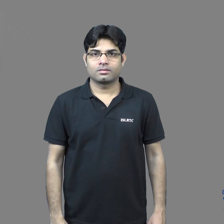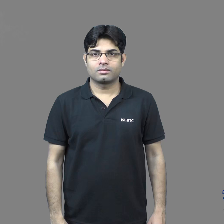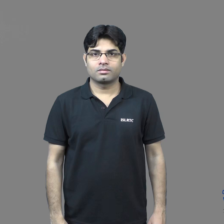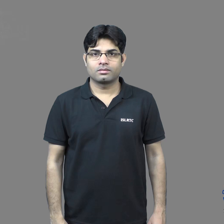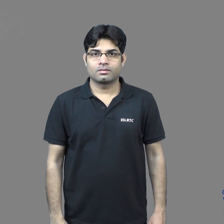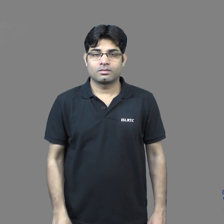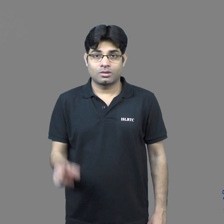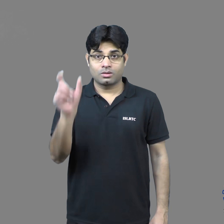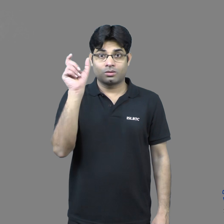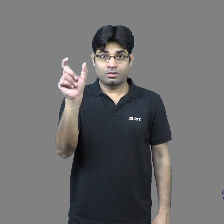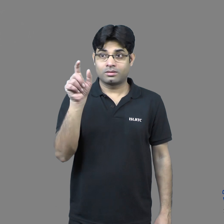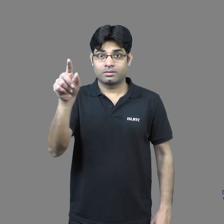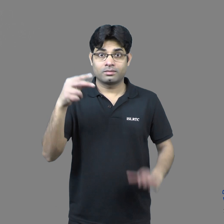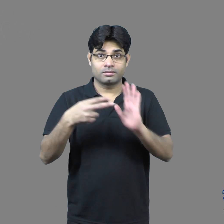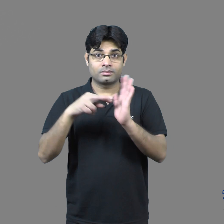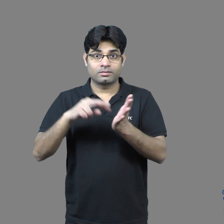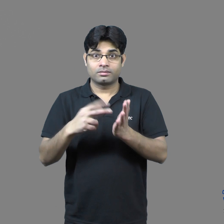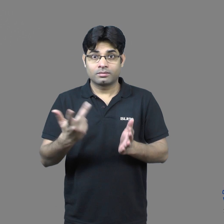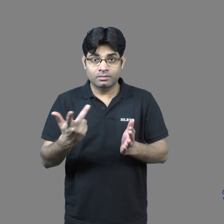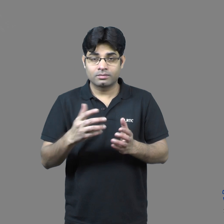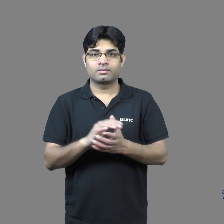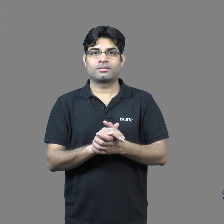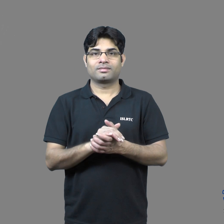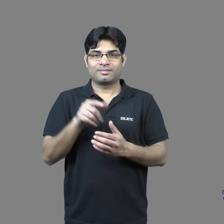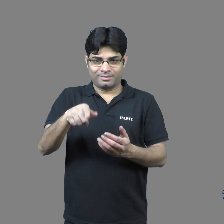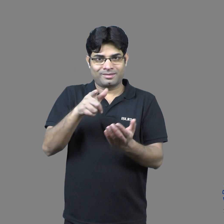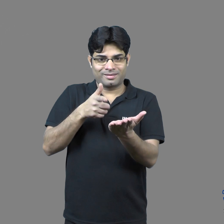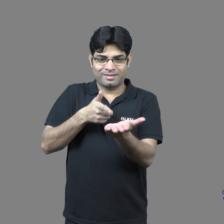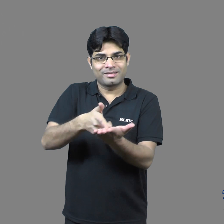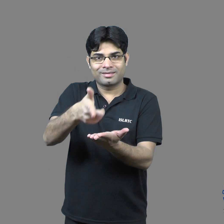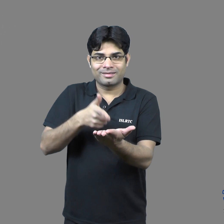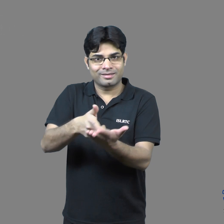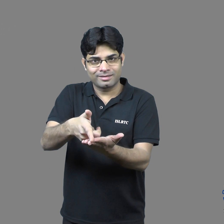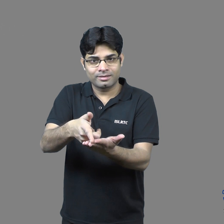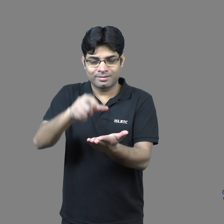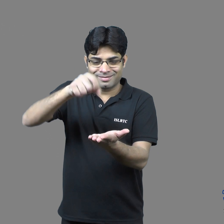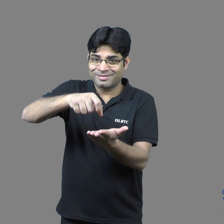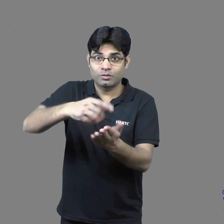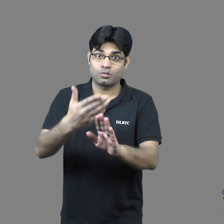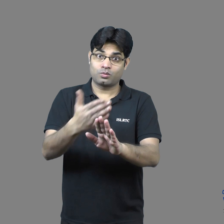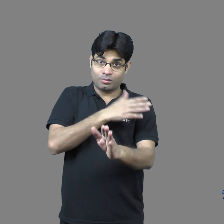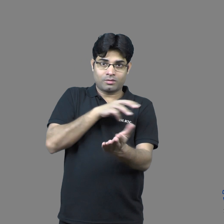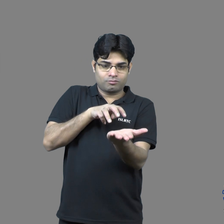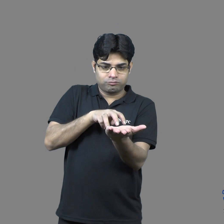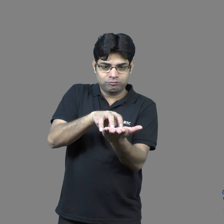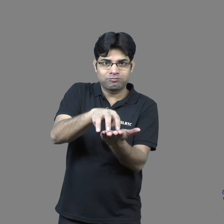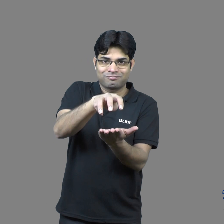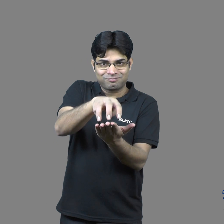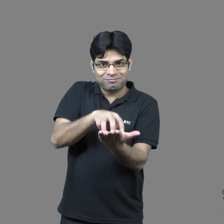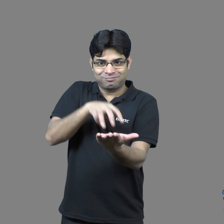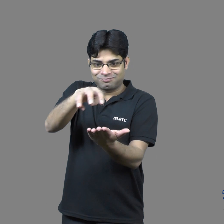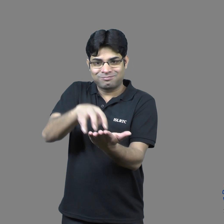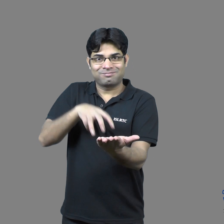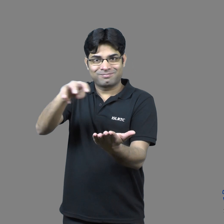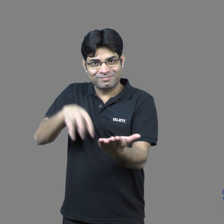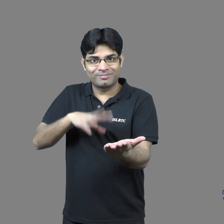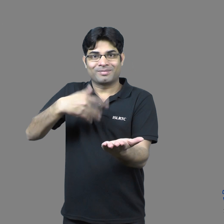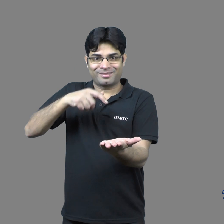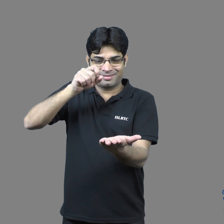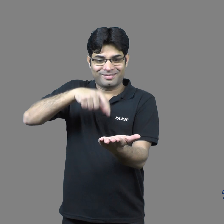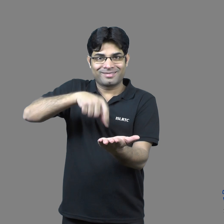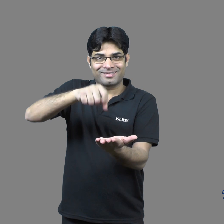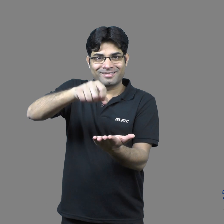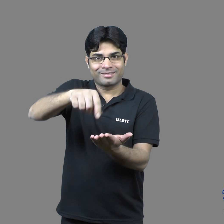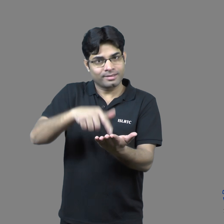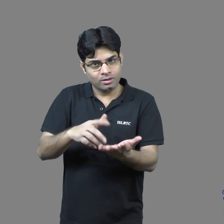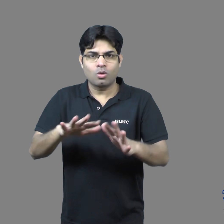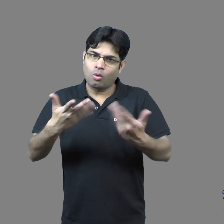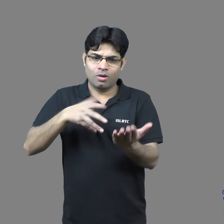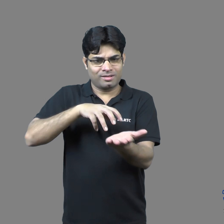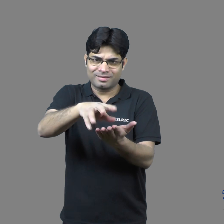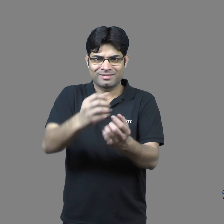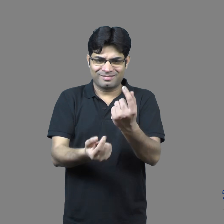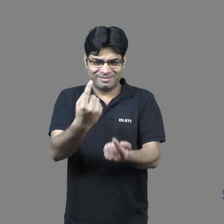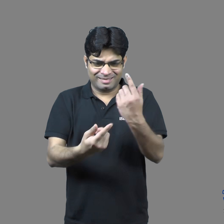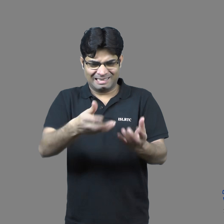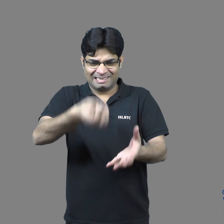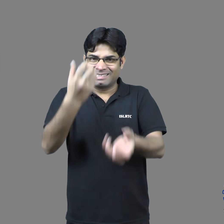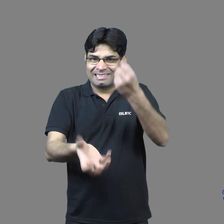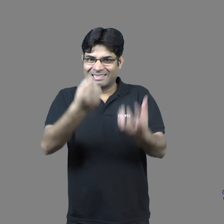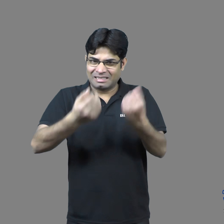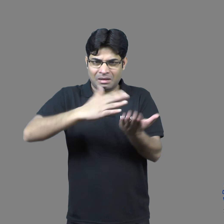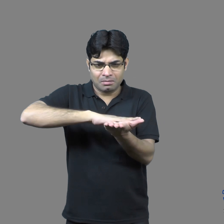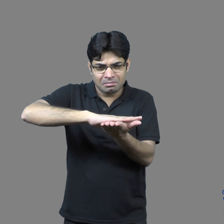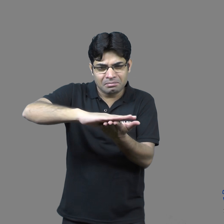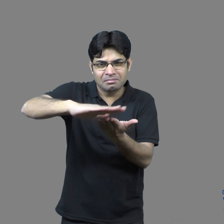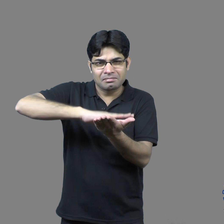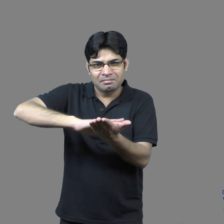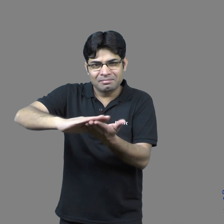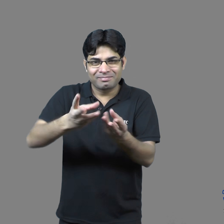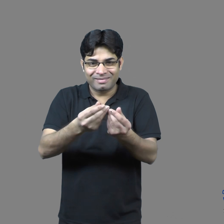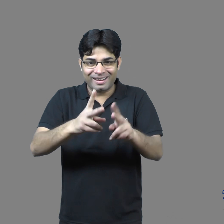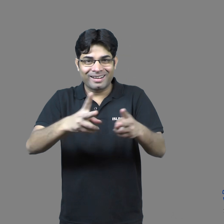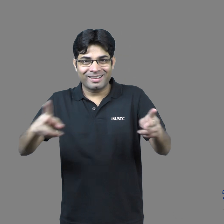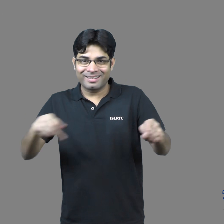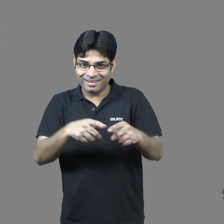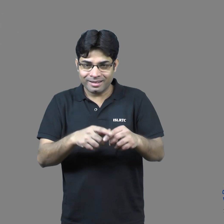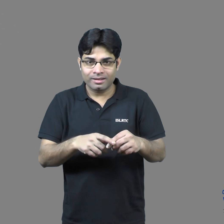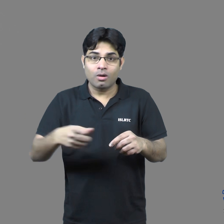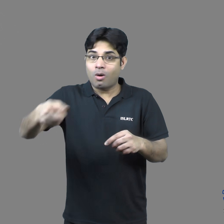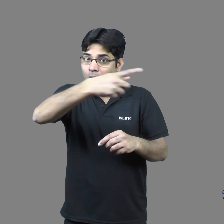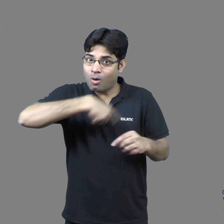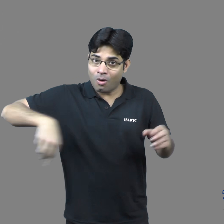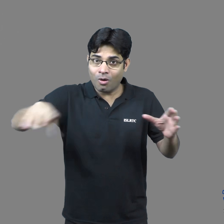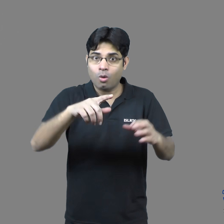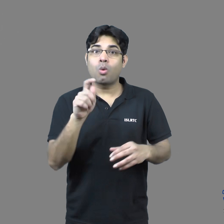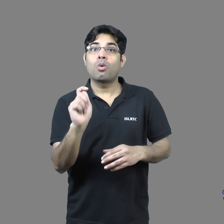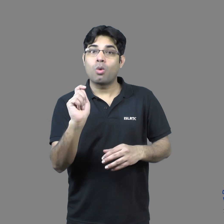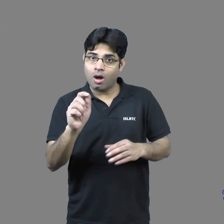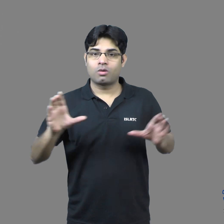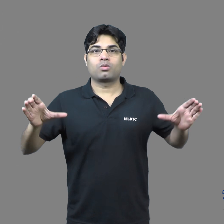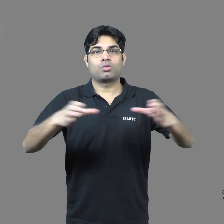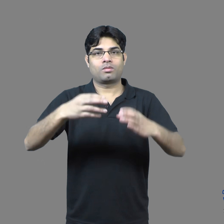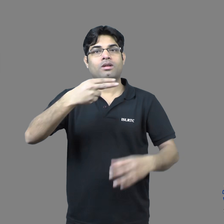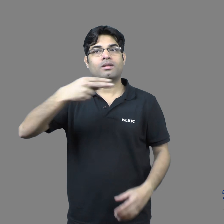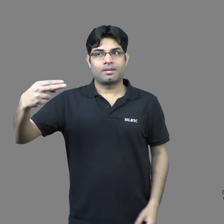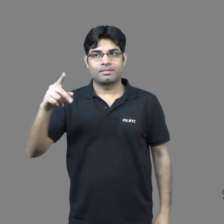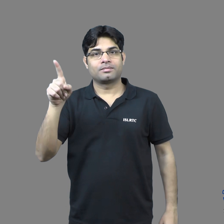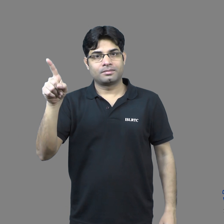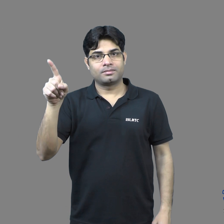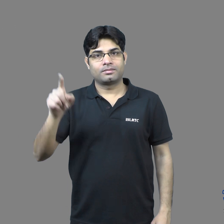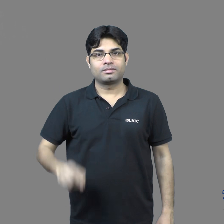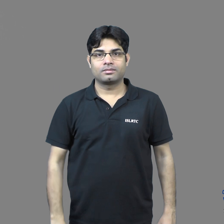Primary Tillage